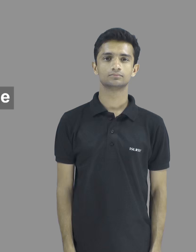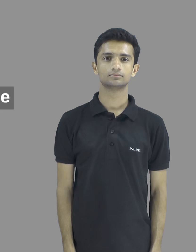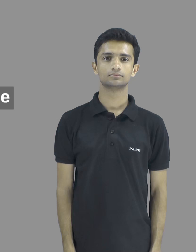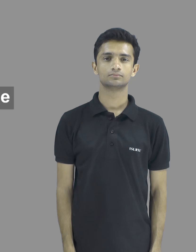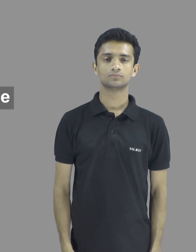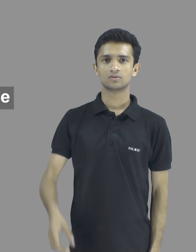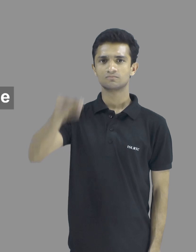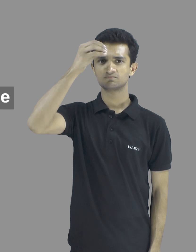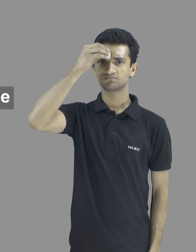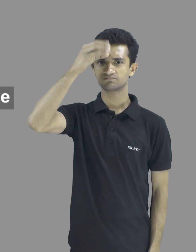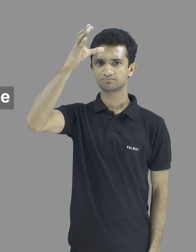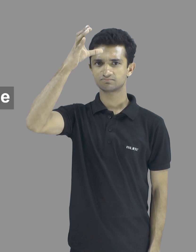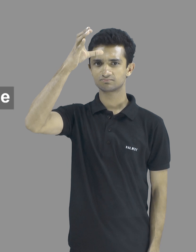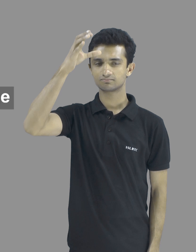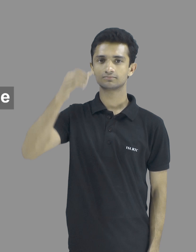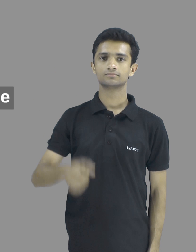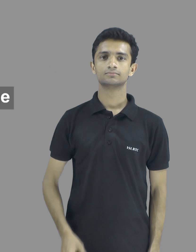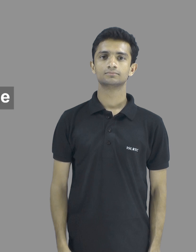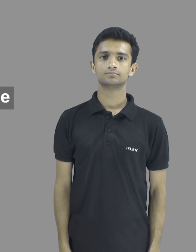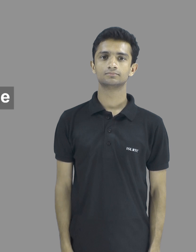Knowledge Expertise